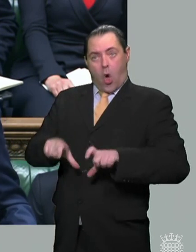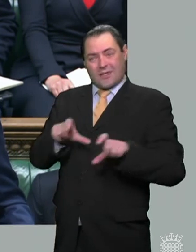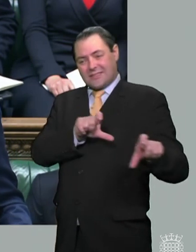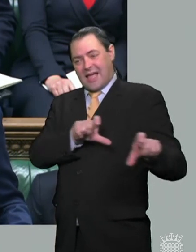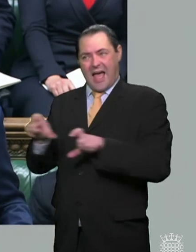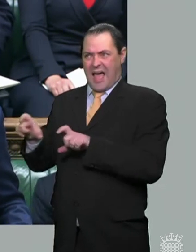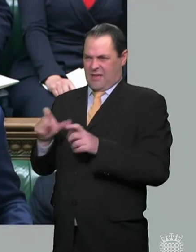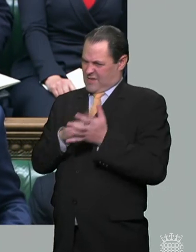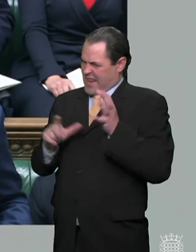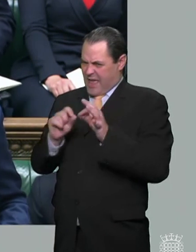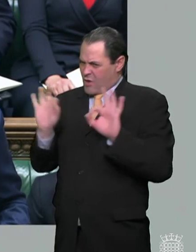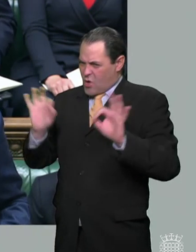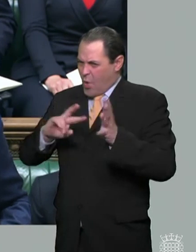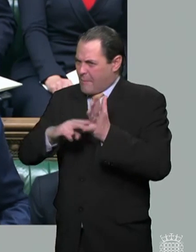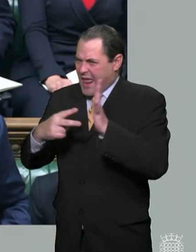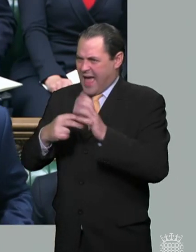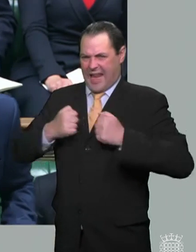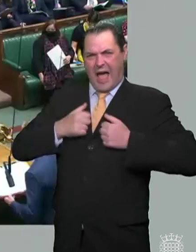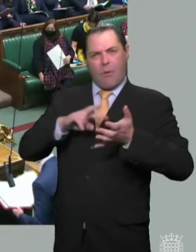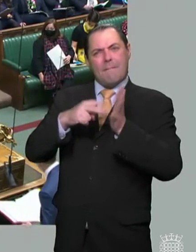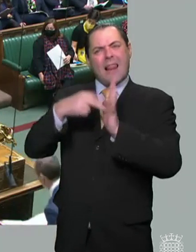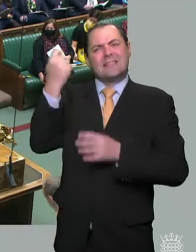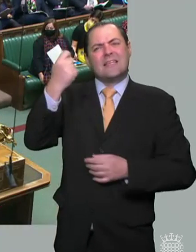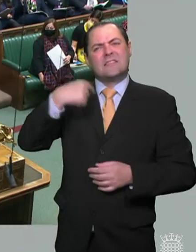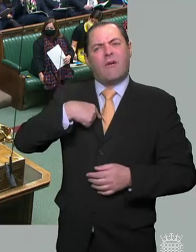Labour has no plan; our plan is working.